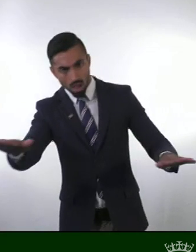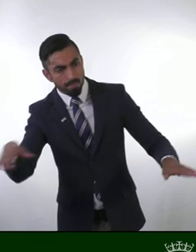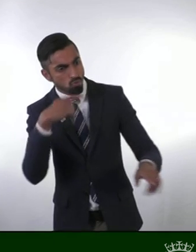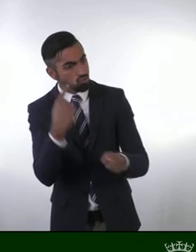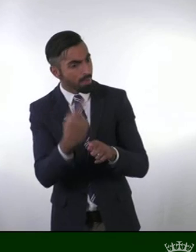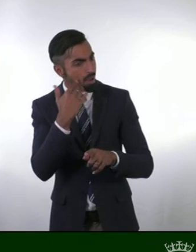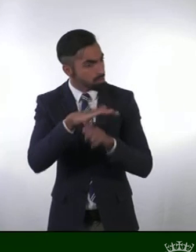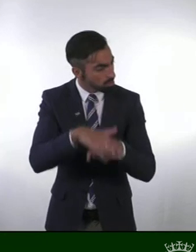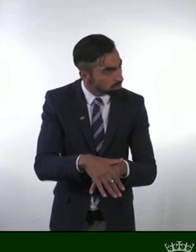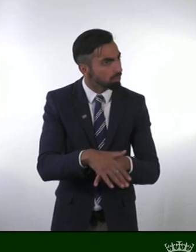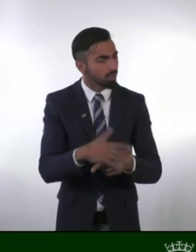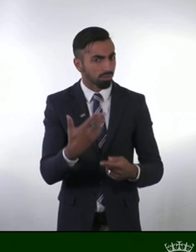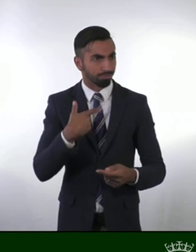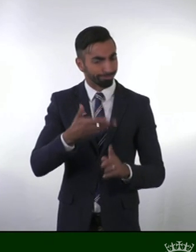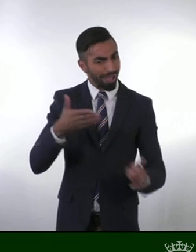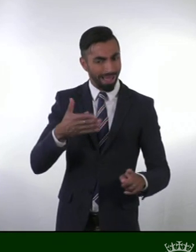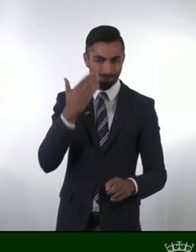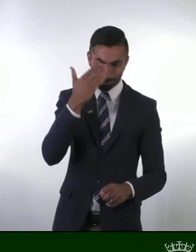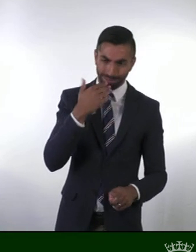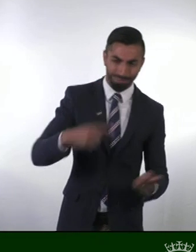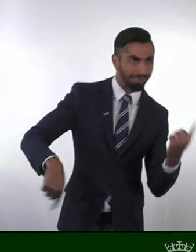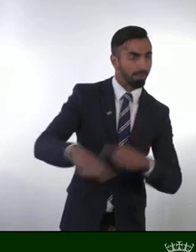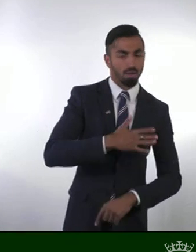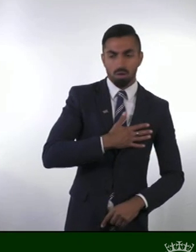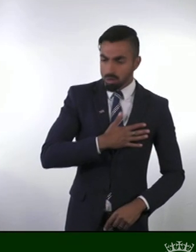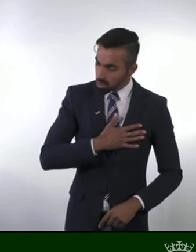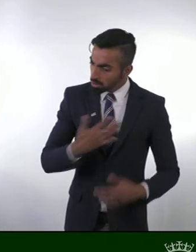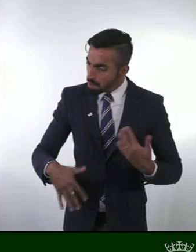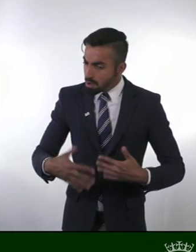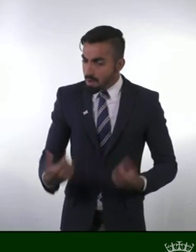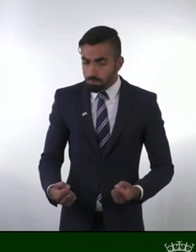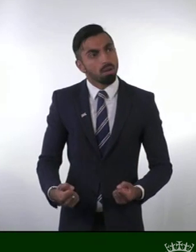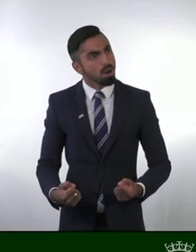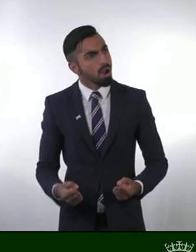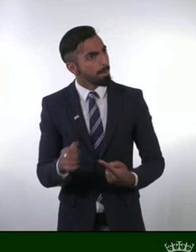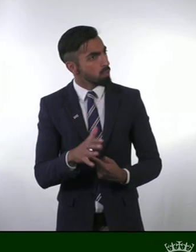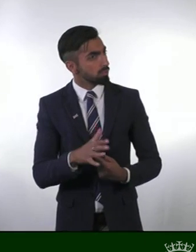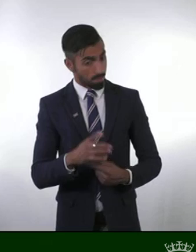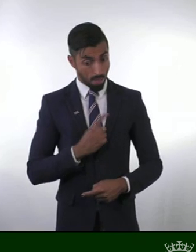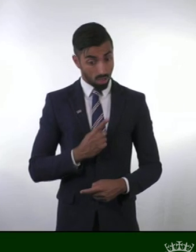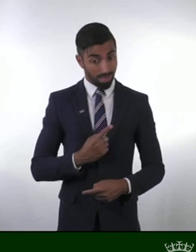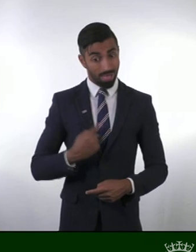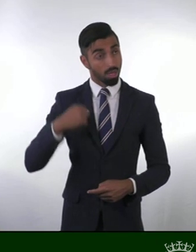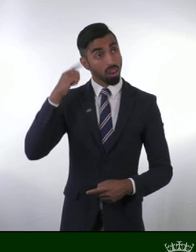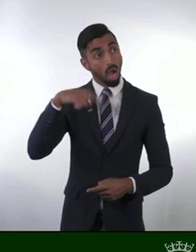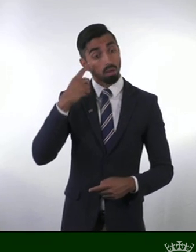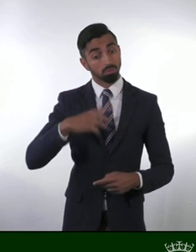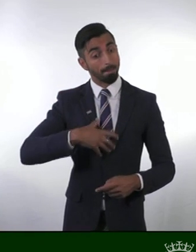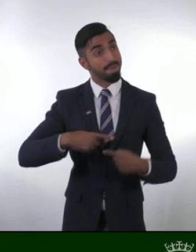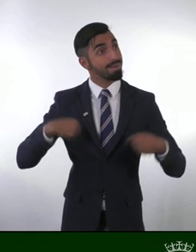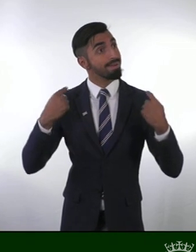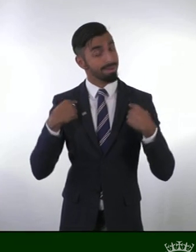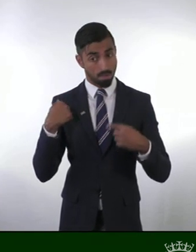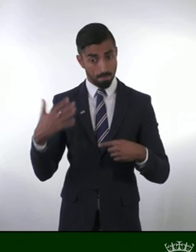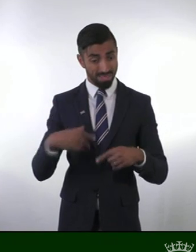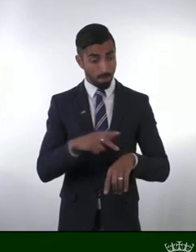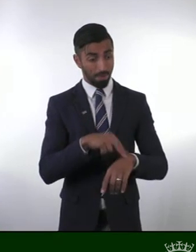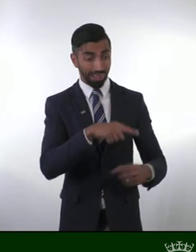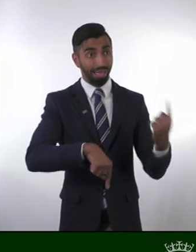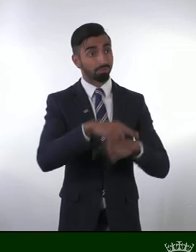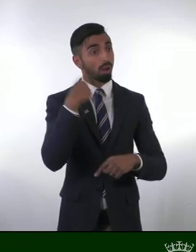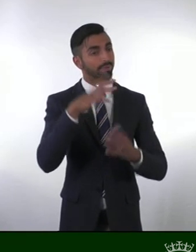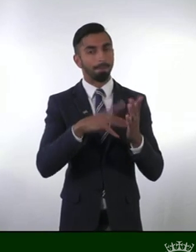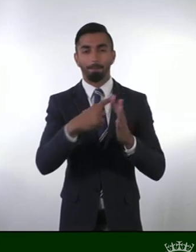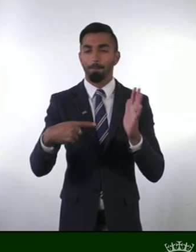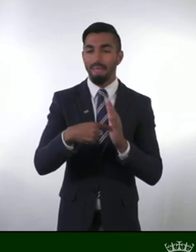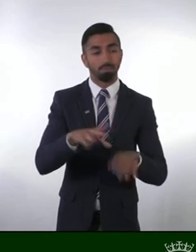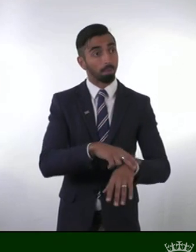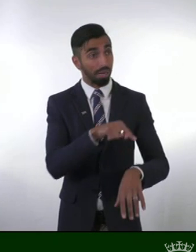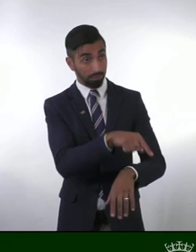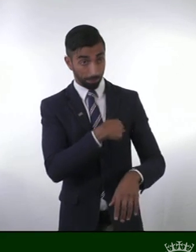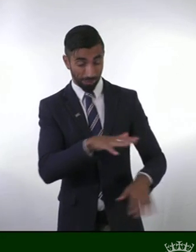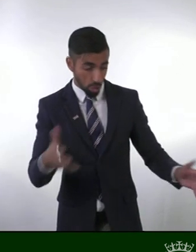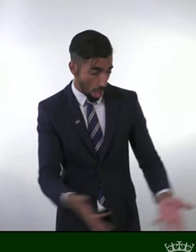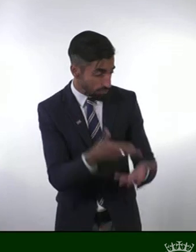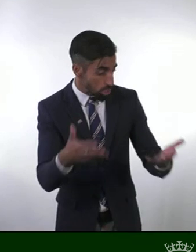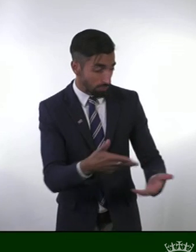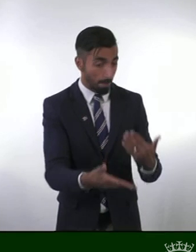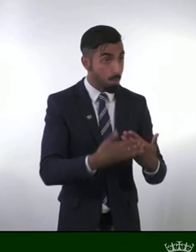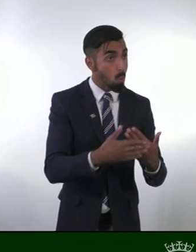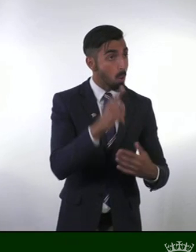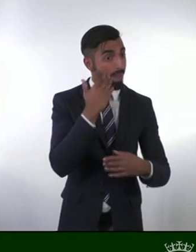I am very proud of what I did as Mayor to encourage the promotion of young BAME officers in our Metropolitan police; we had a system to move them up.